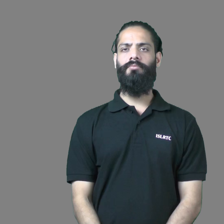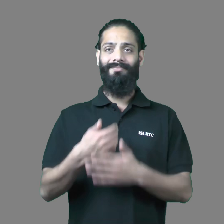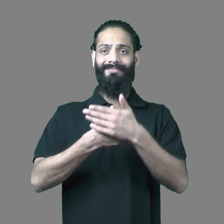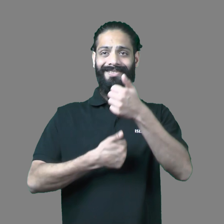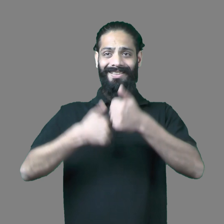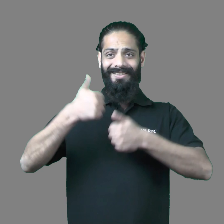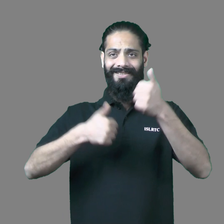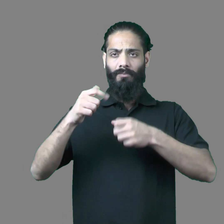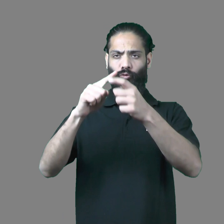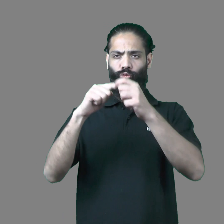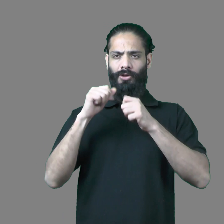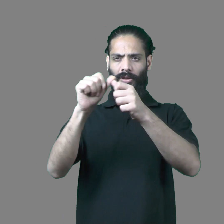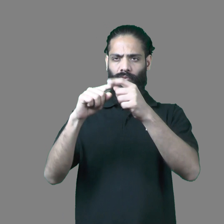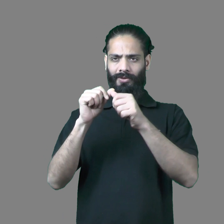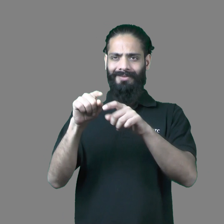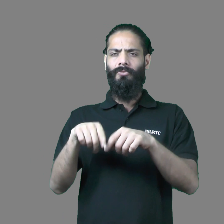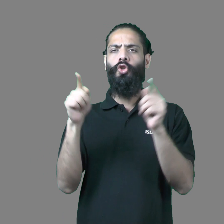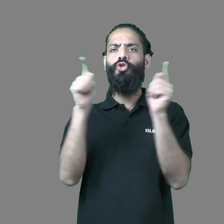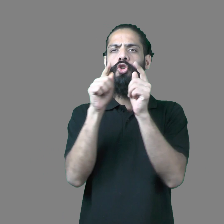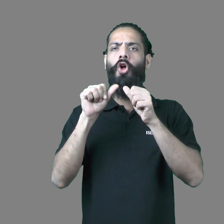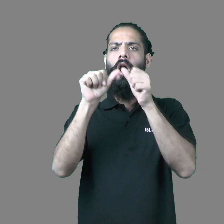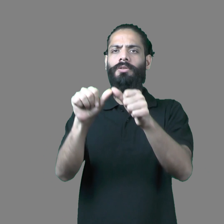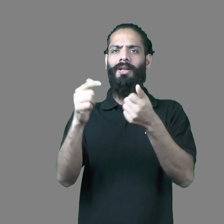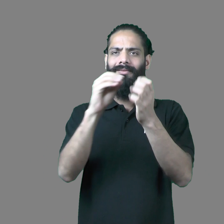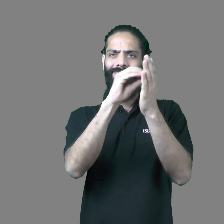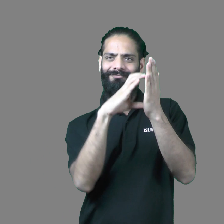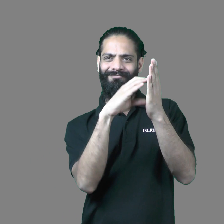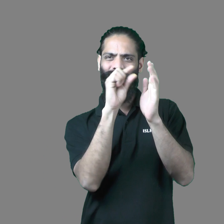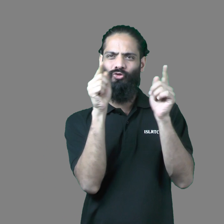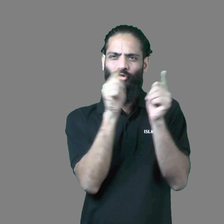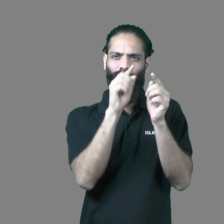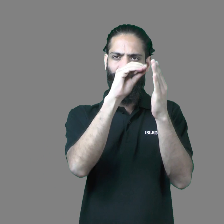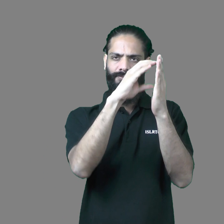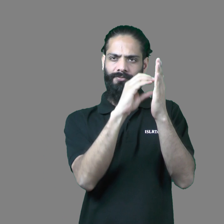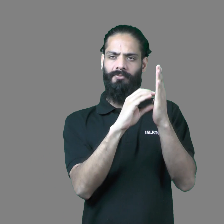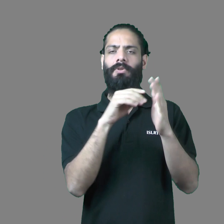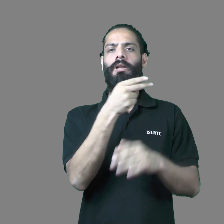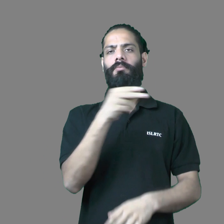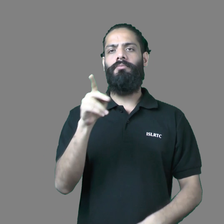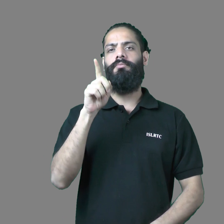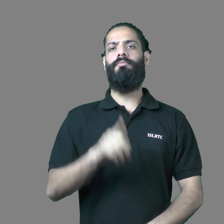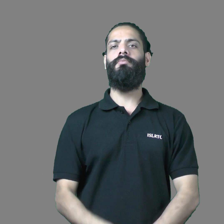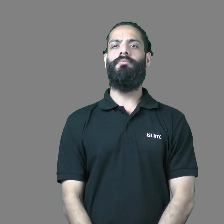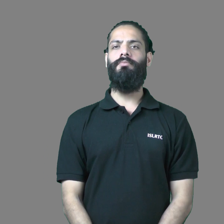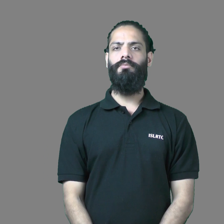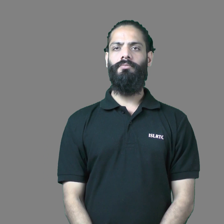Open-Response Items